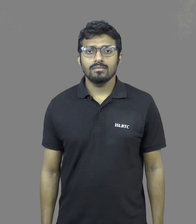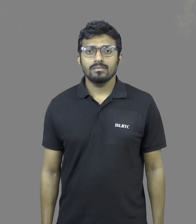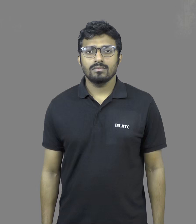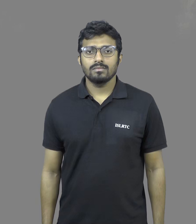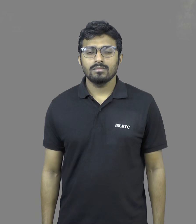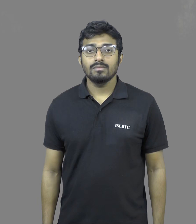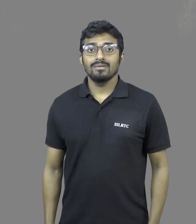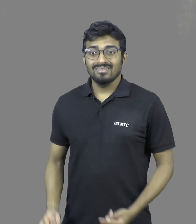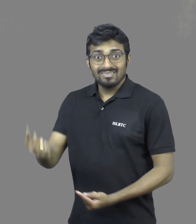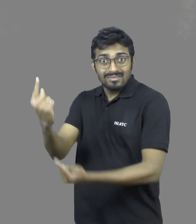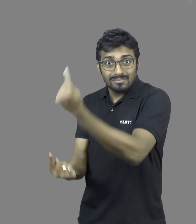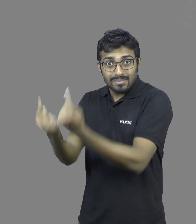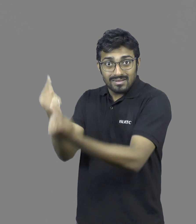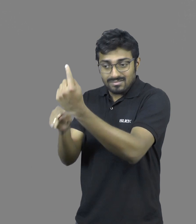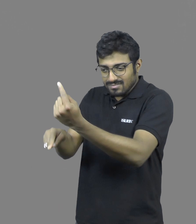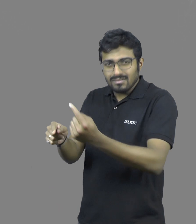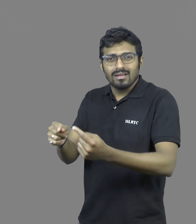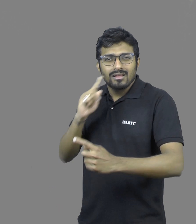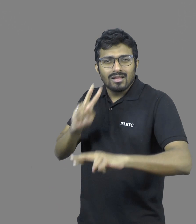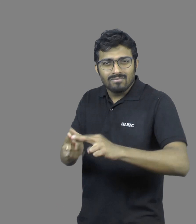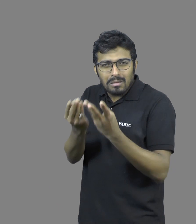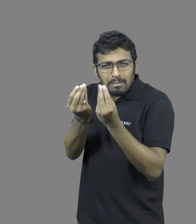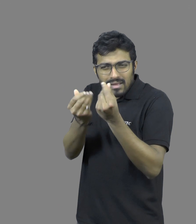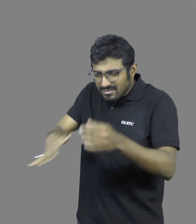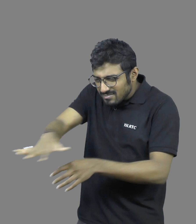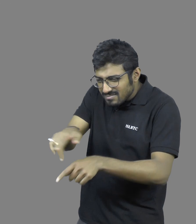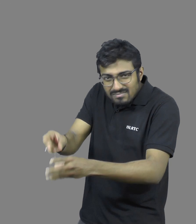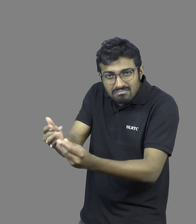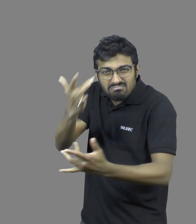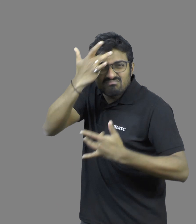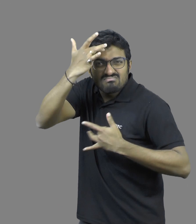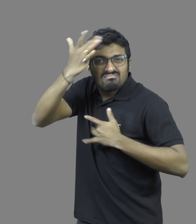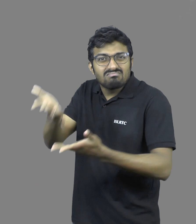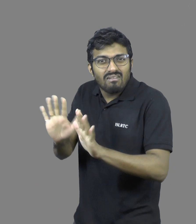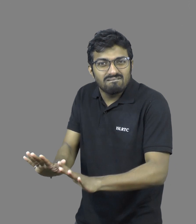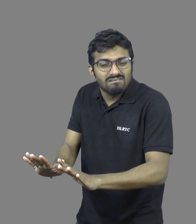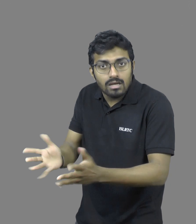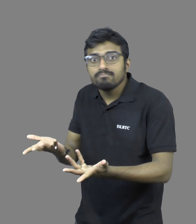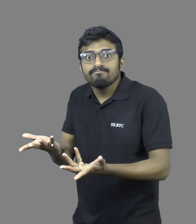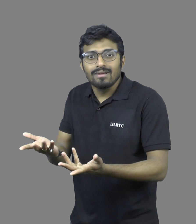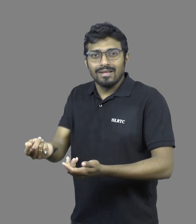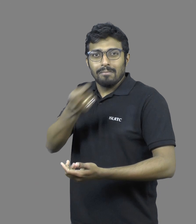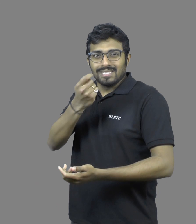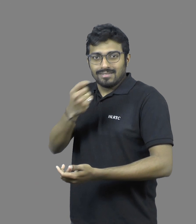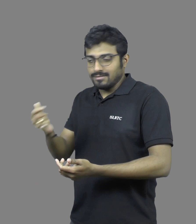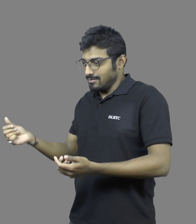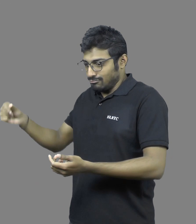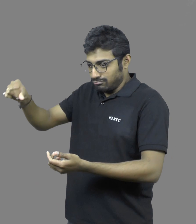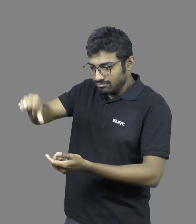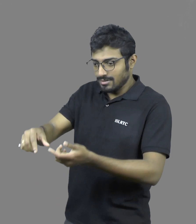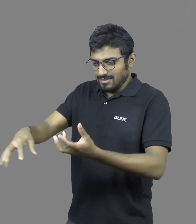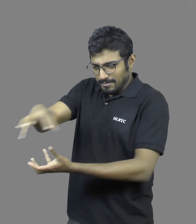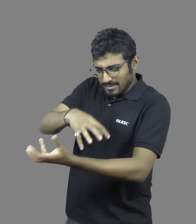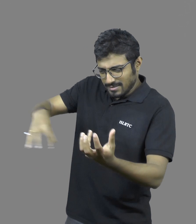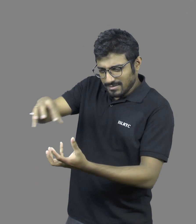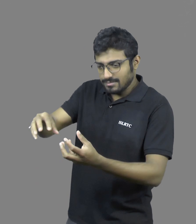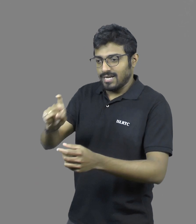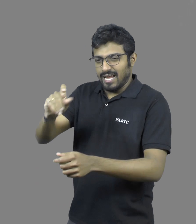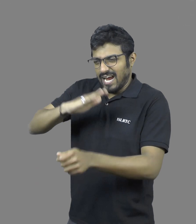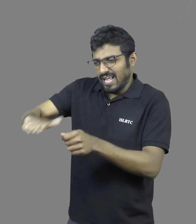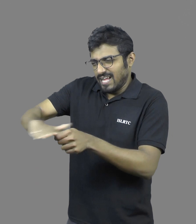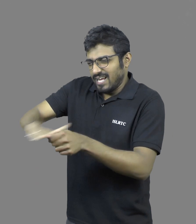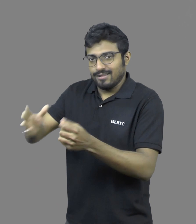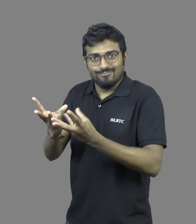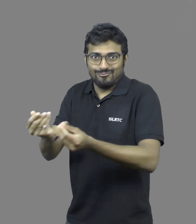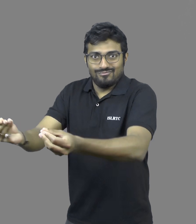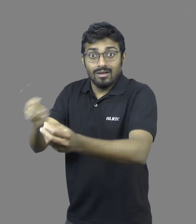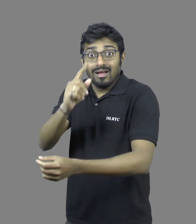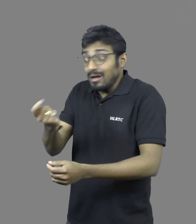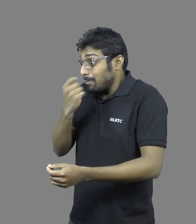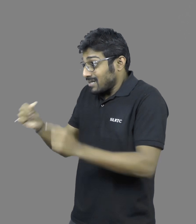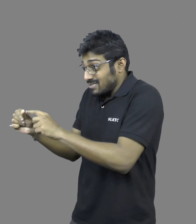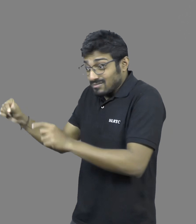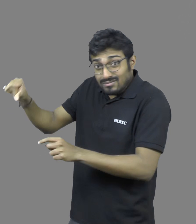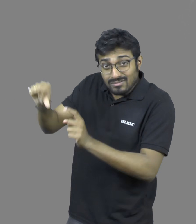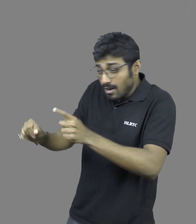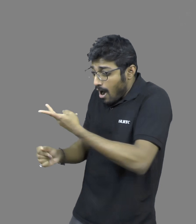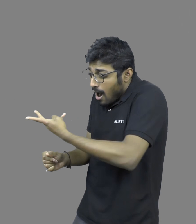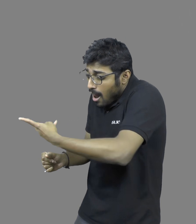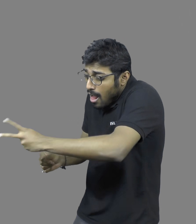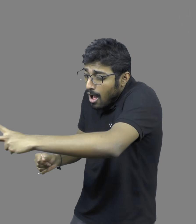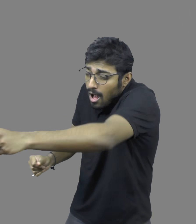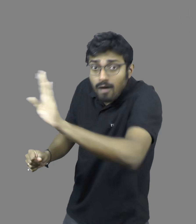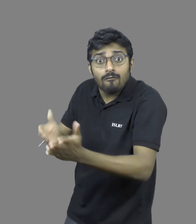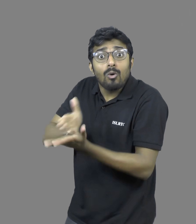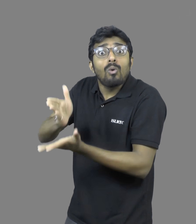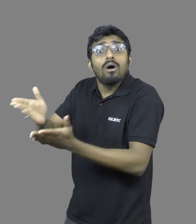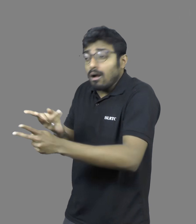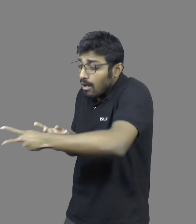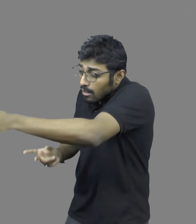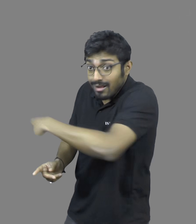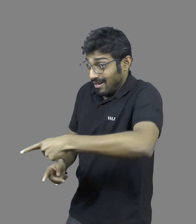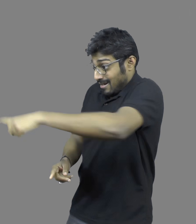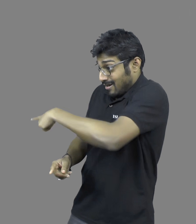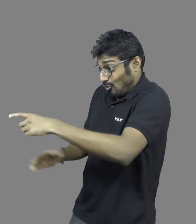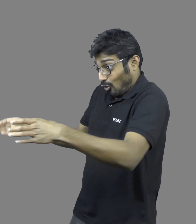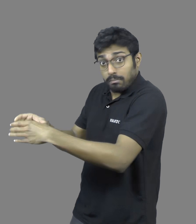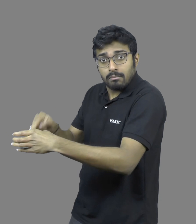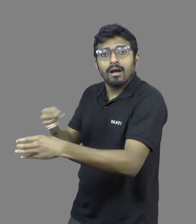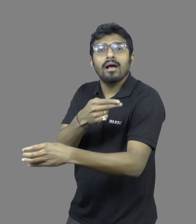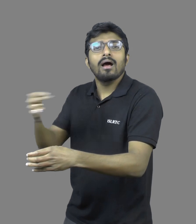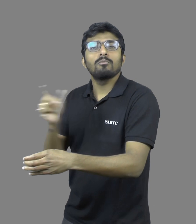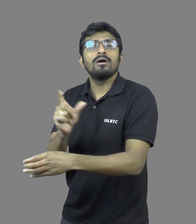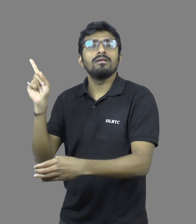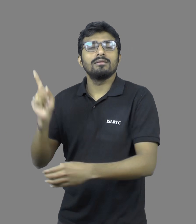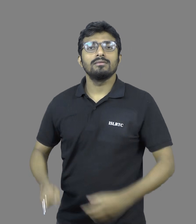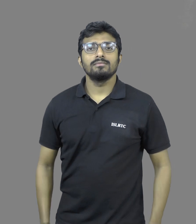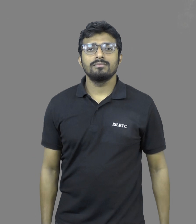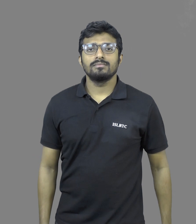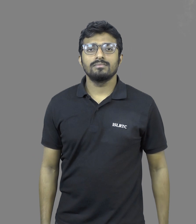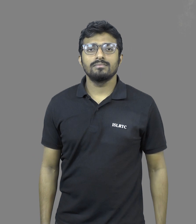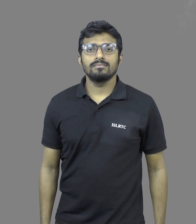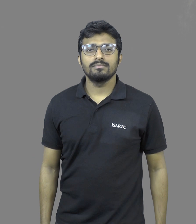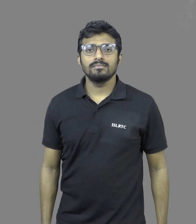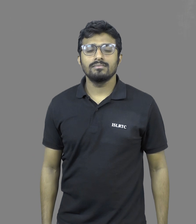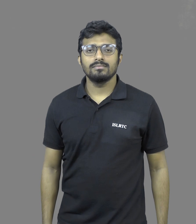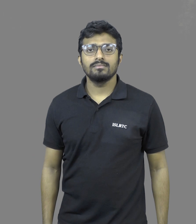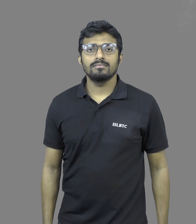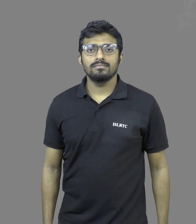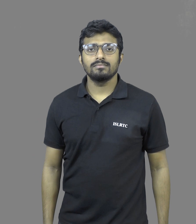Fumigation